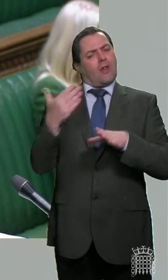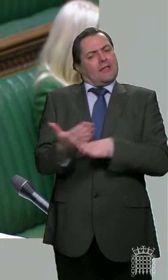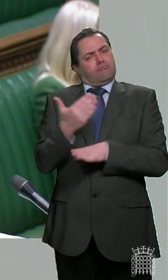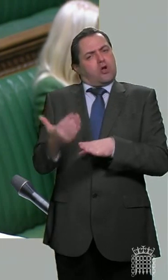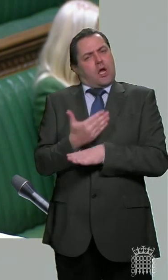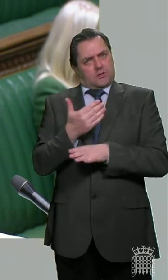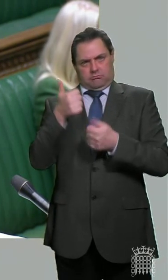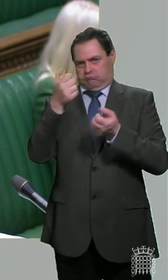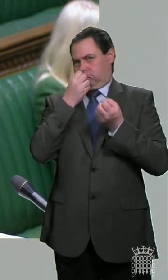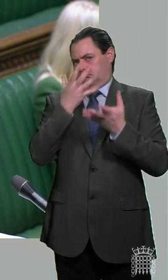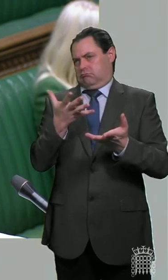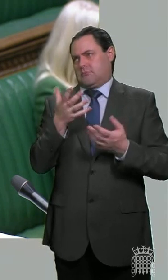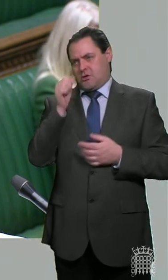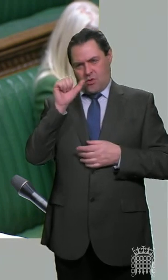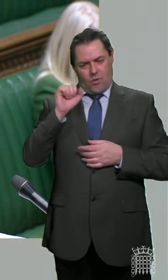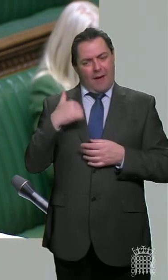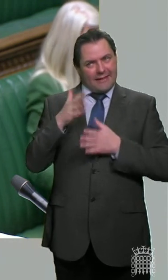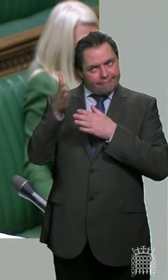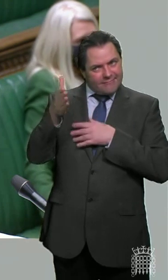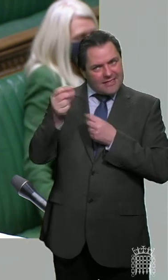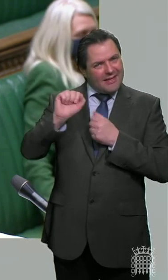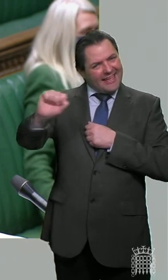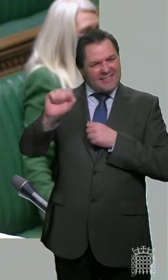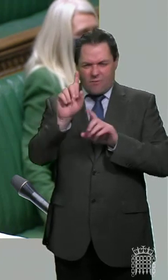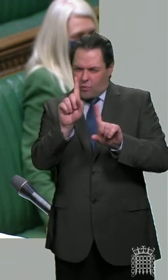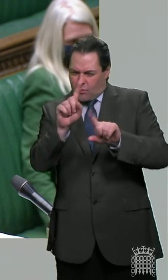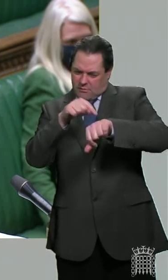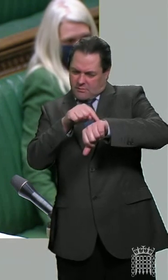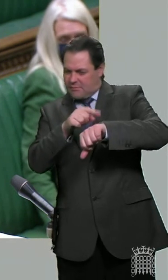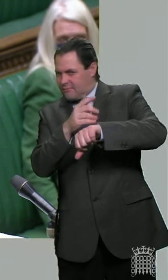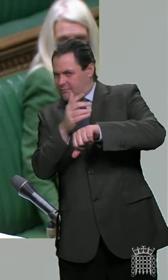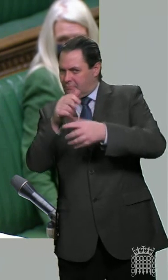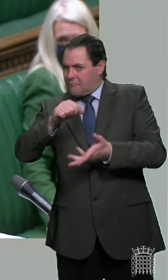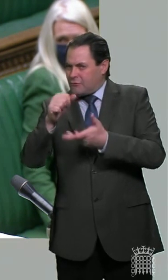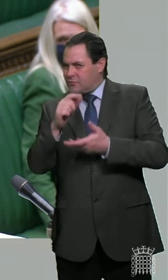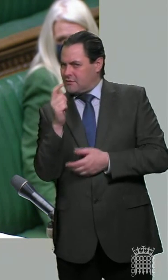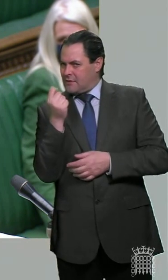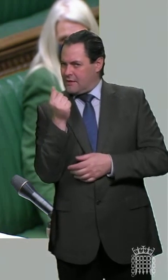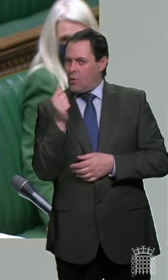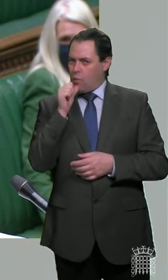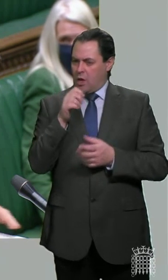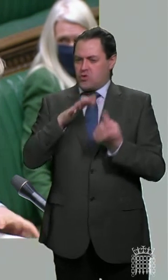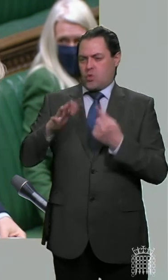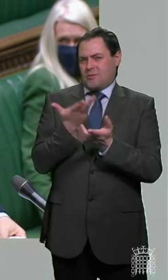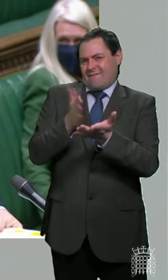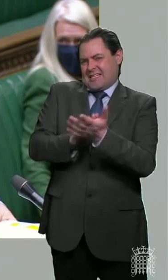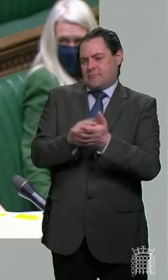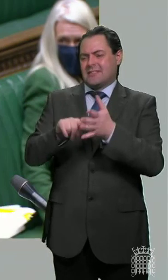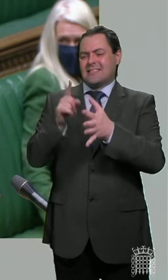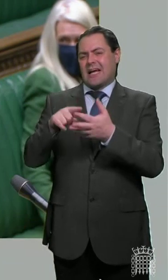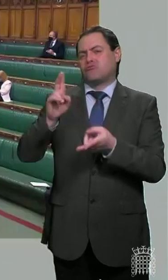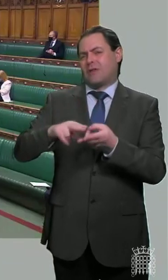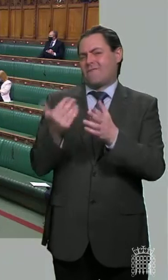I visited some of his own, and if he just waits a little longer, he will receive an update on social investment tax relief.